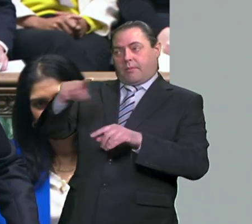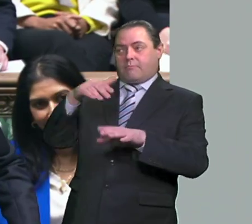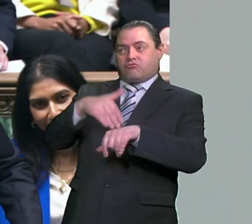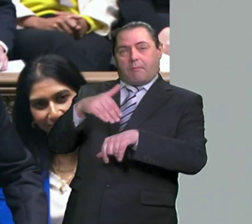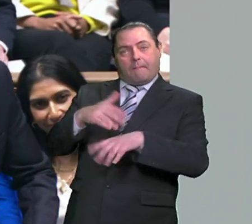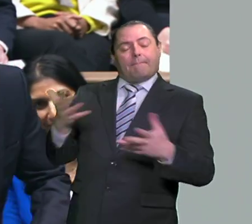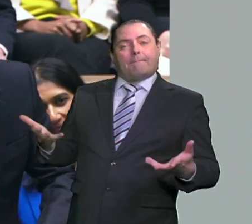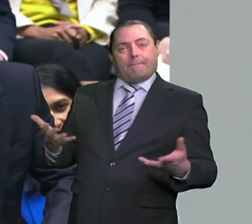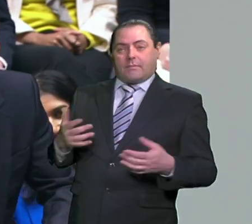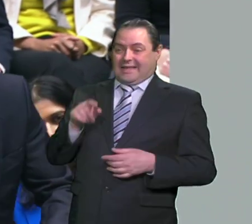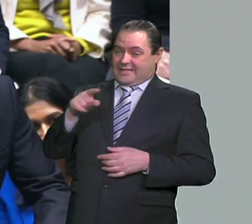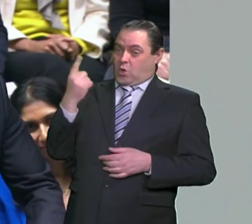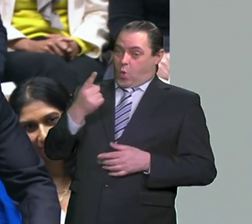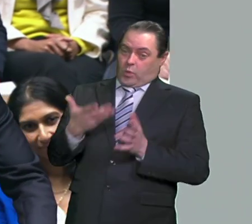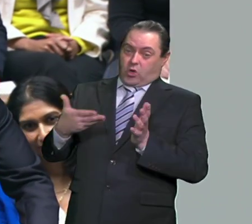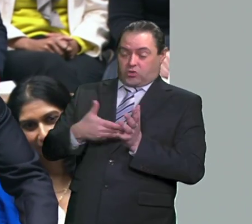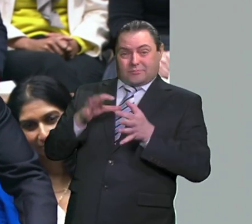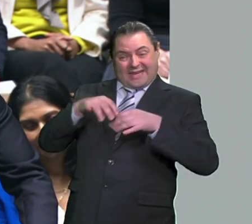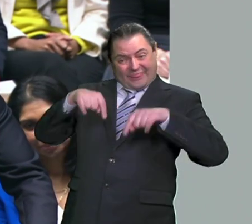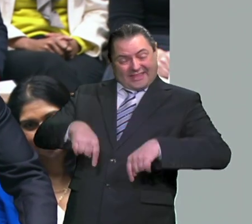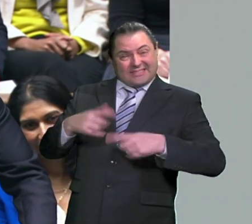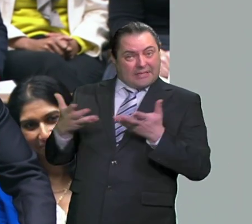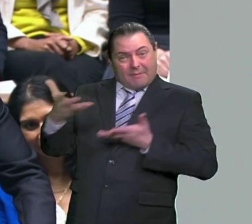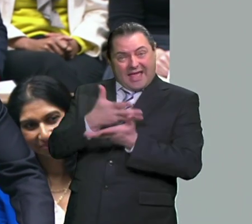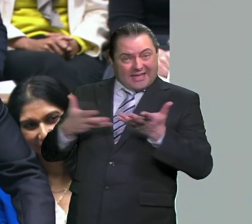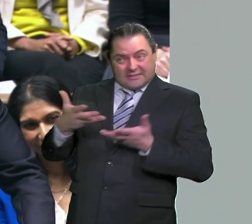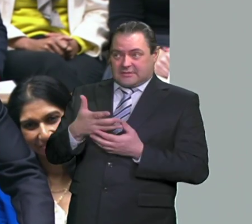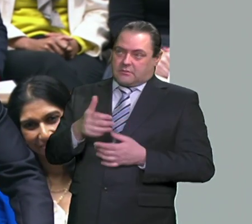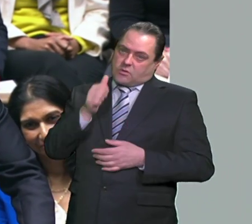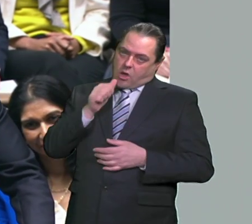We know his only contribution to this debate—in his own words: